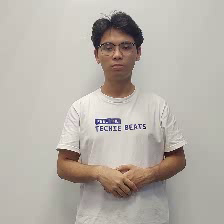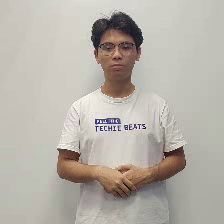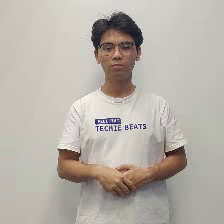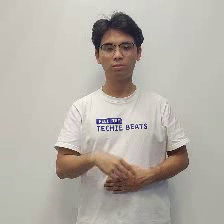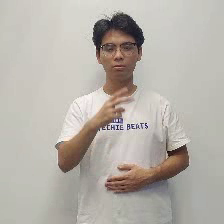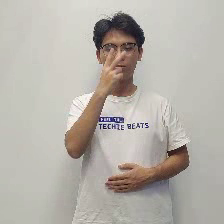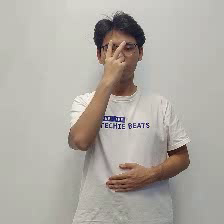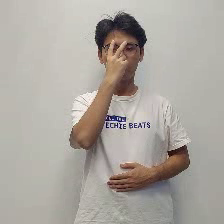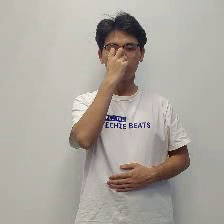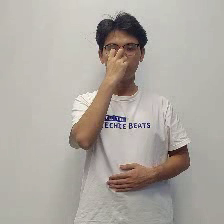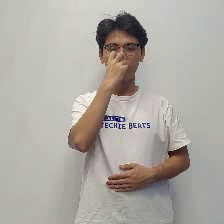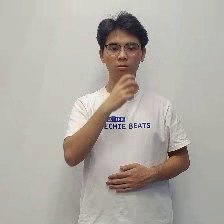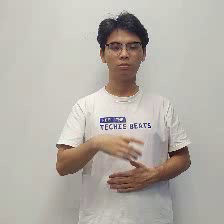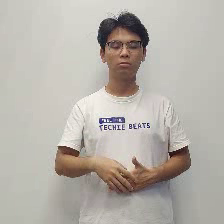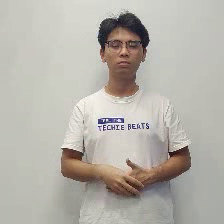Khóc